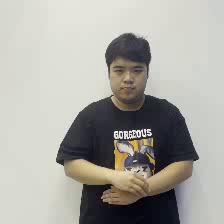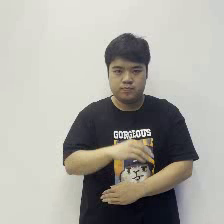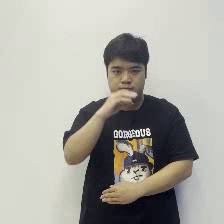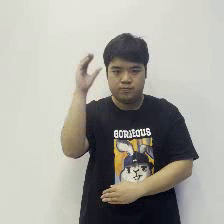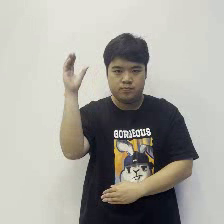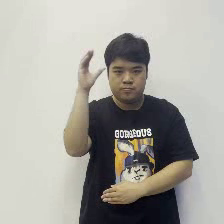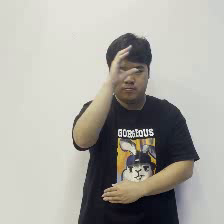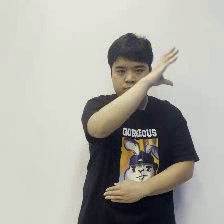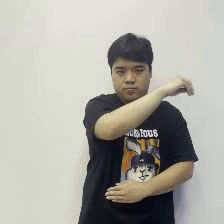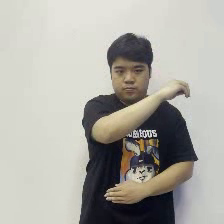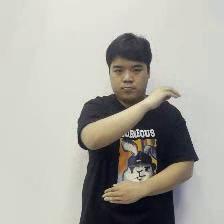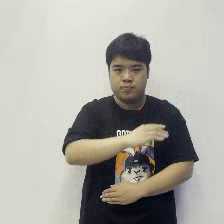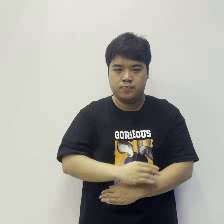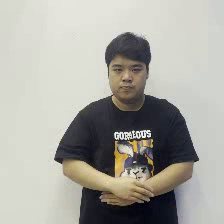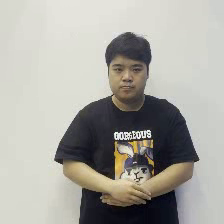Tối